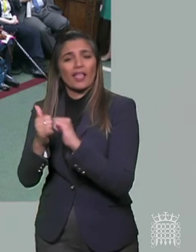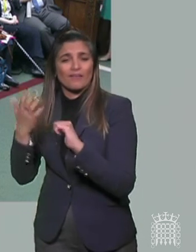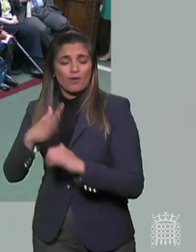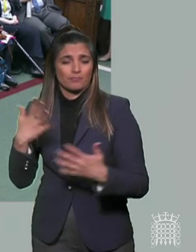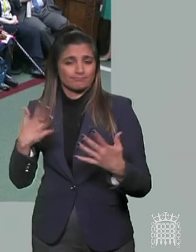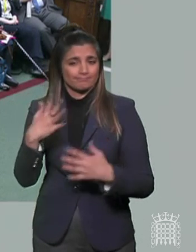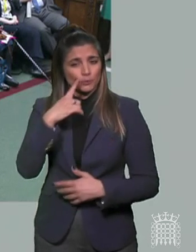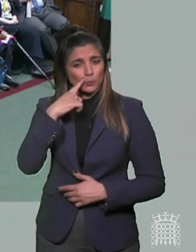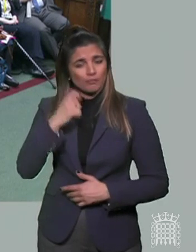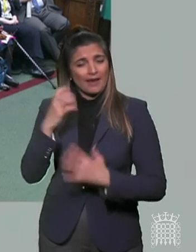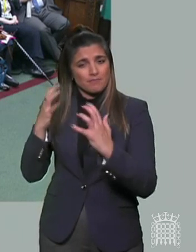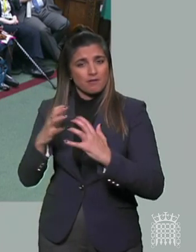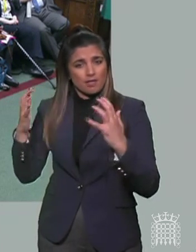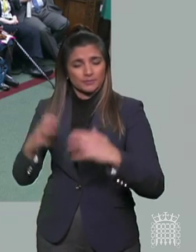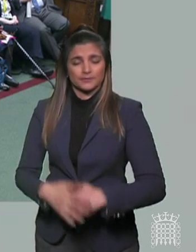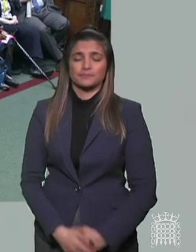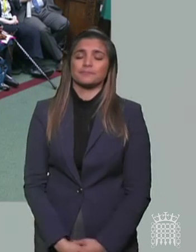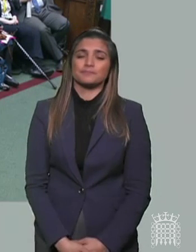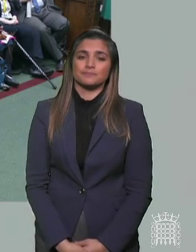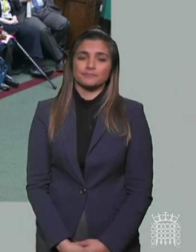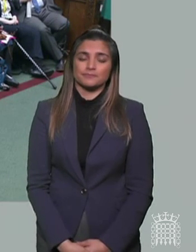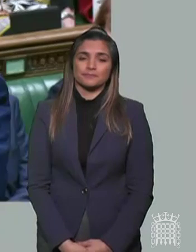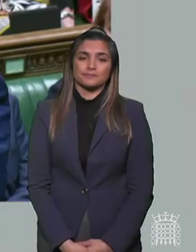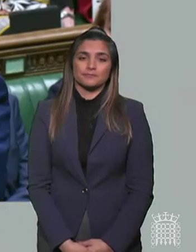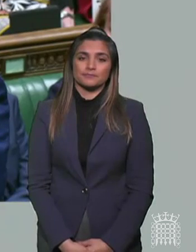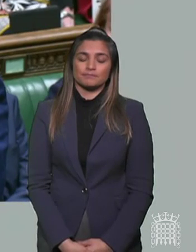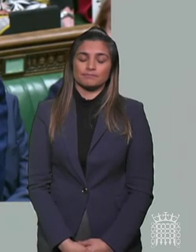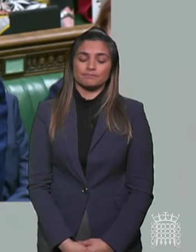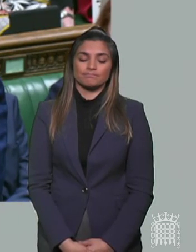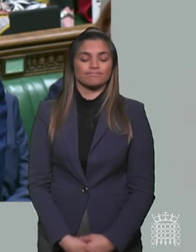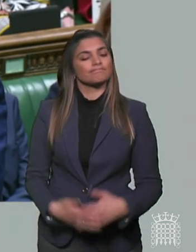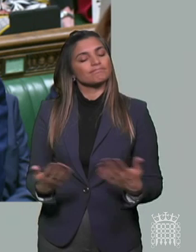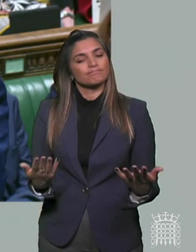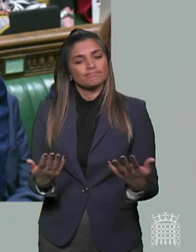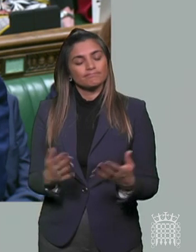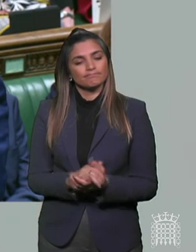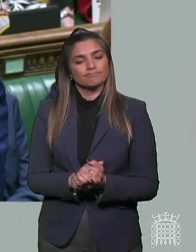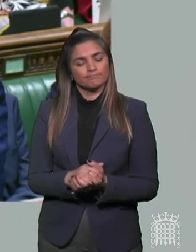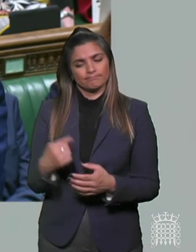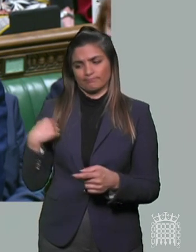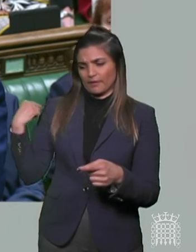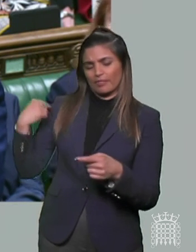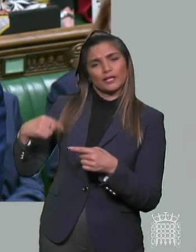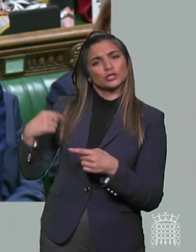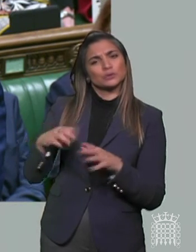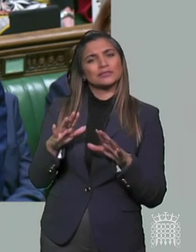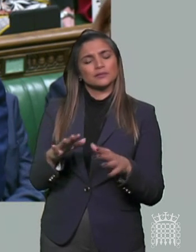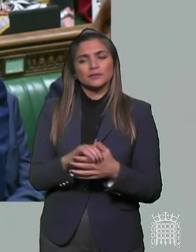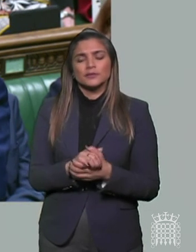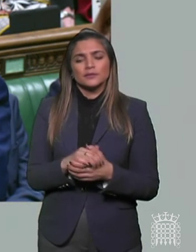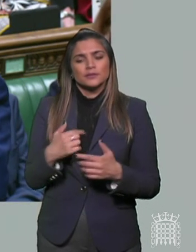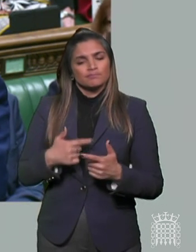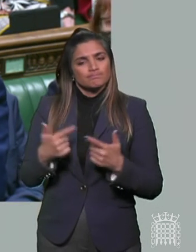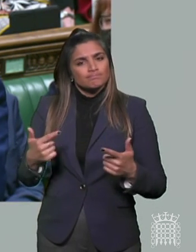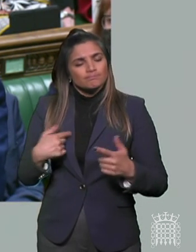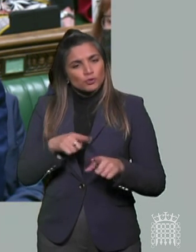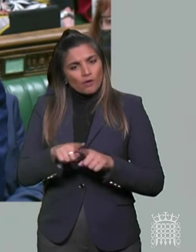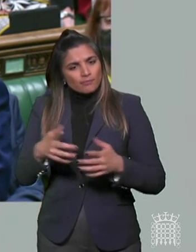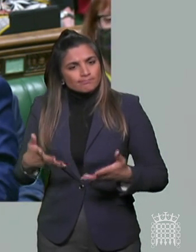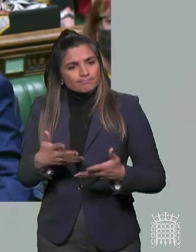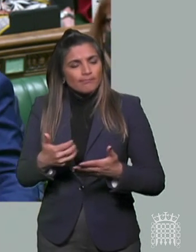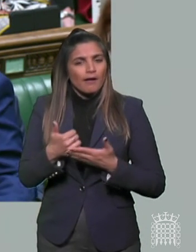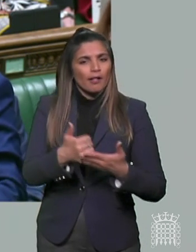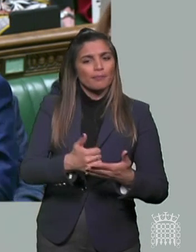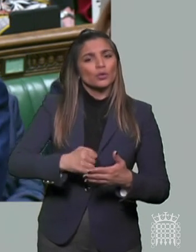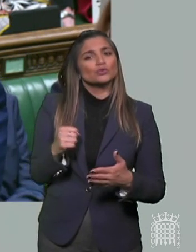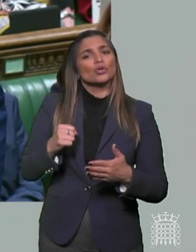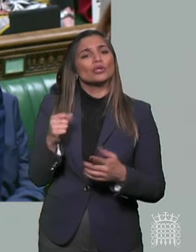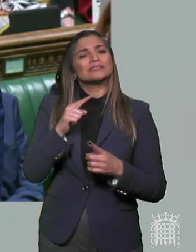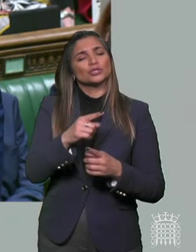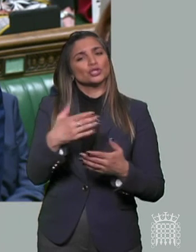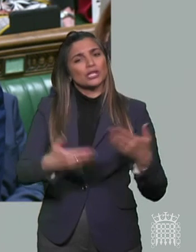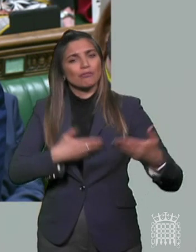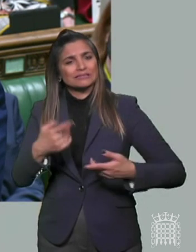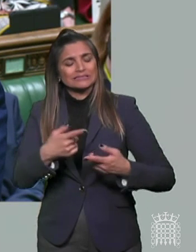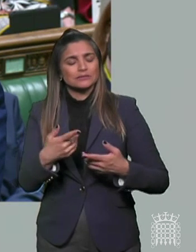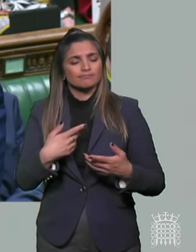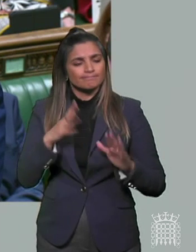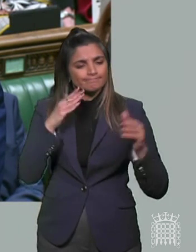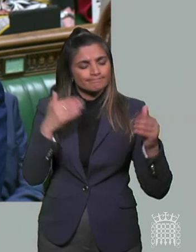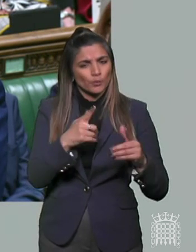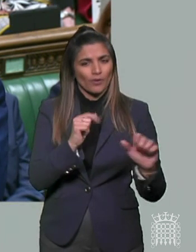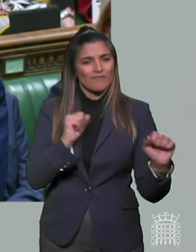We all stand with them. I have spent much of the past week trying to help the Scottish charity Dnipro Kids, which was established by fans of Hibernian football club.